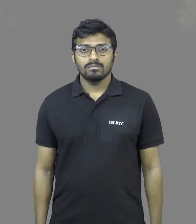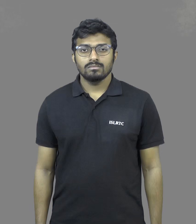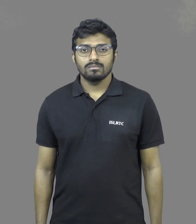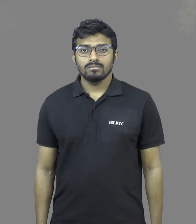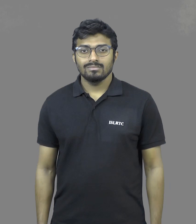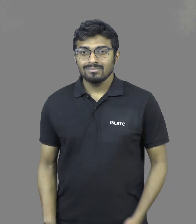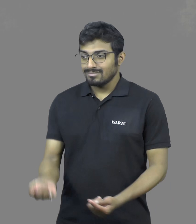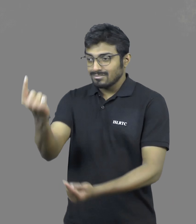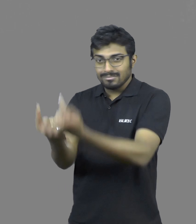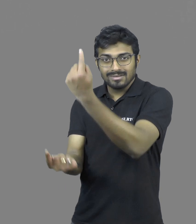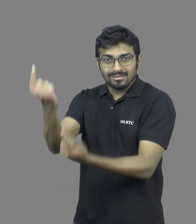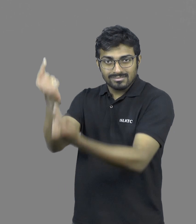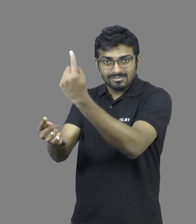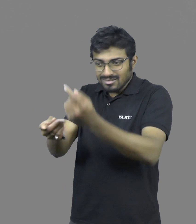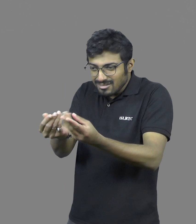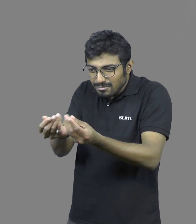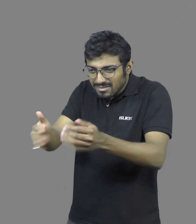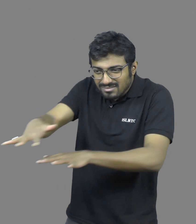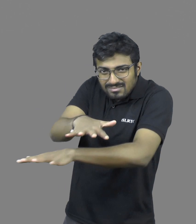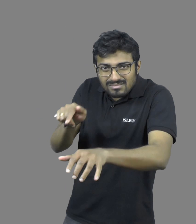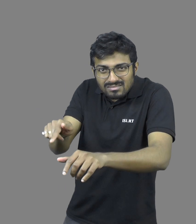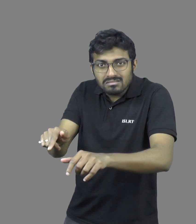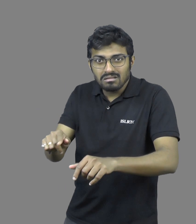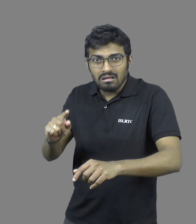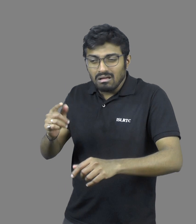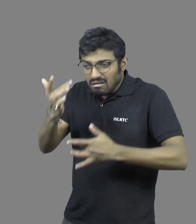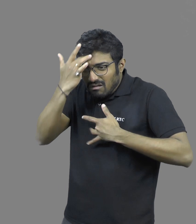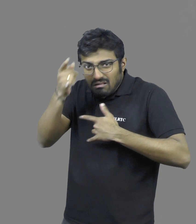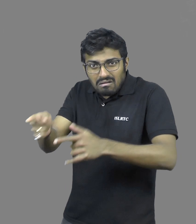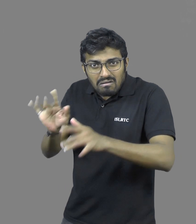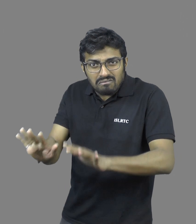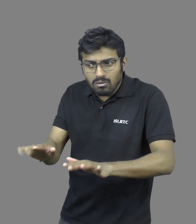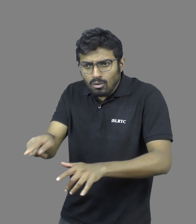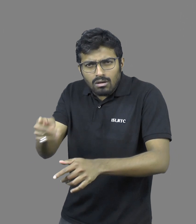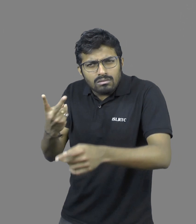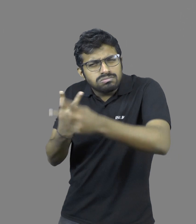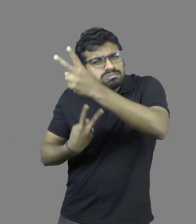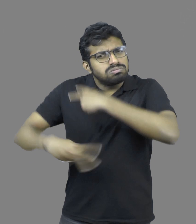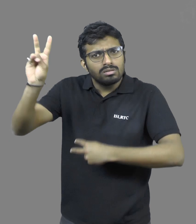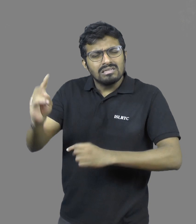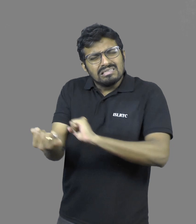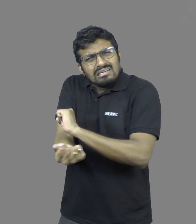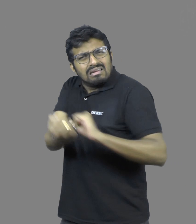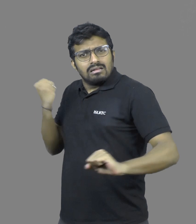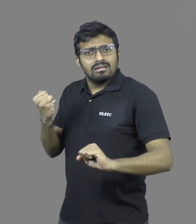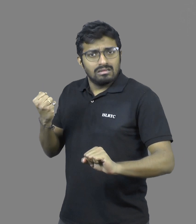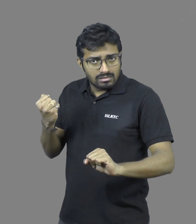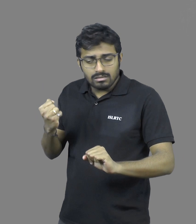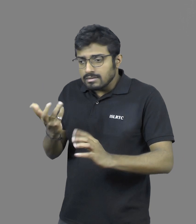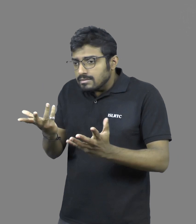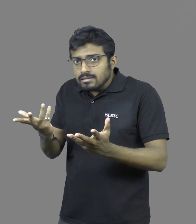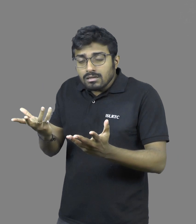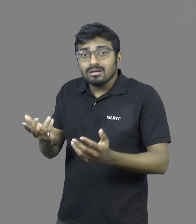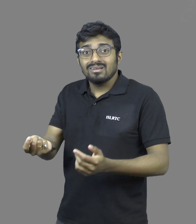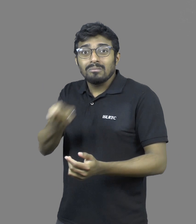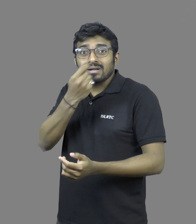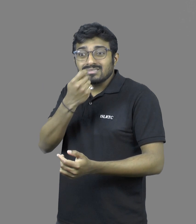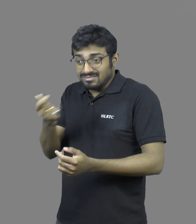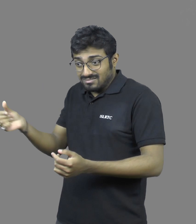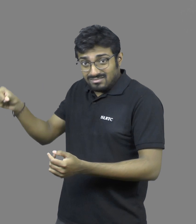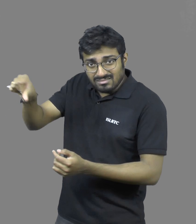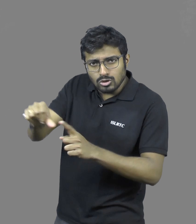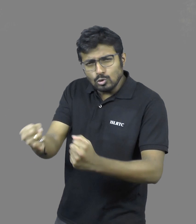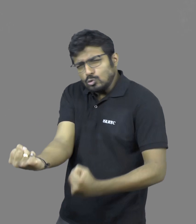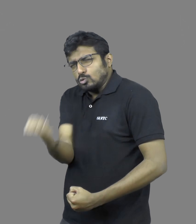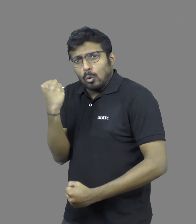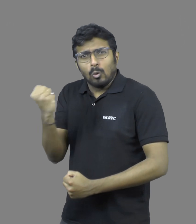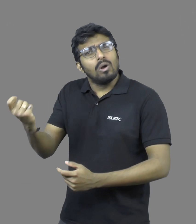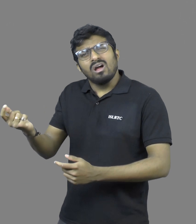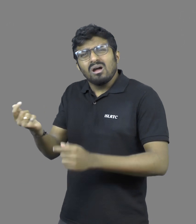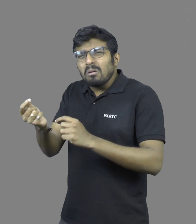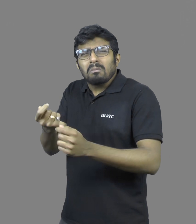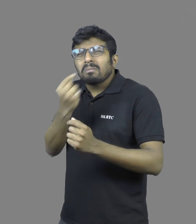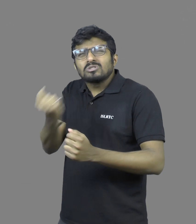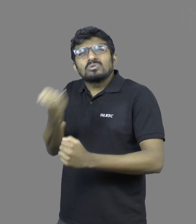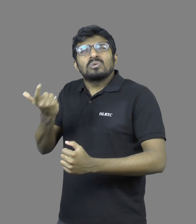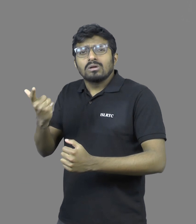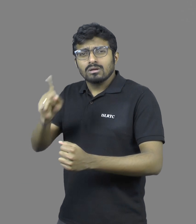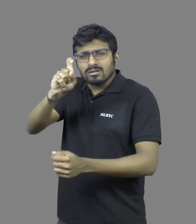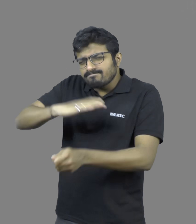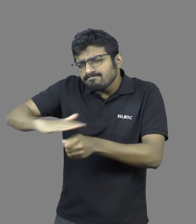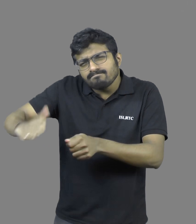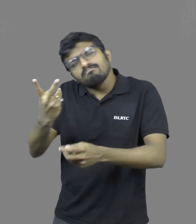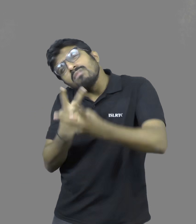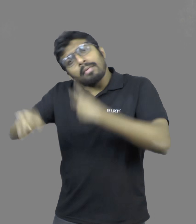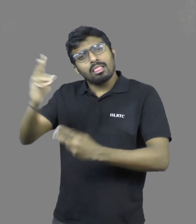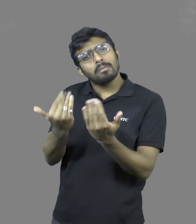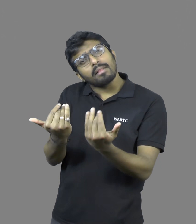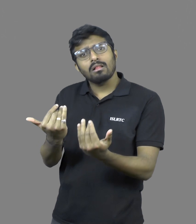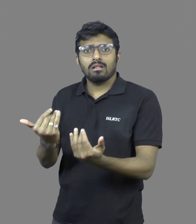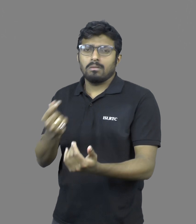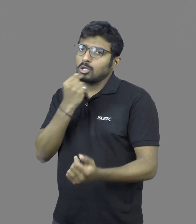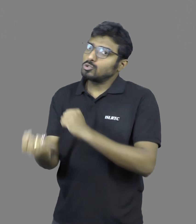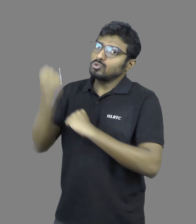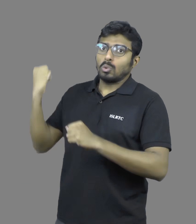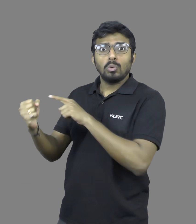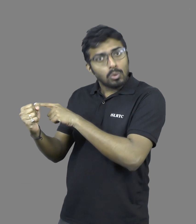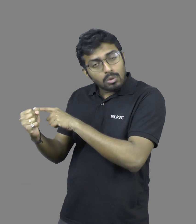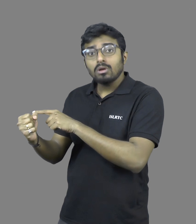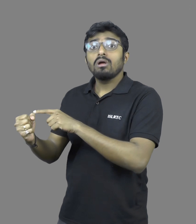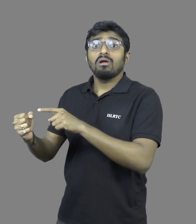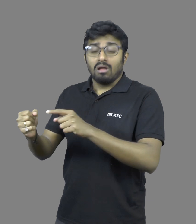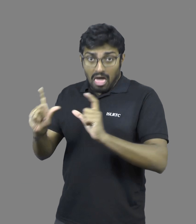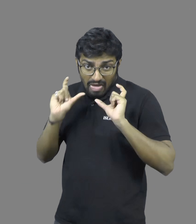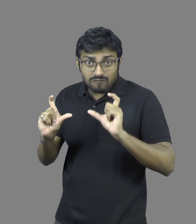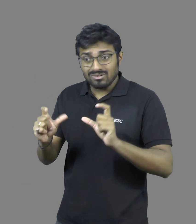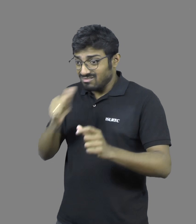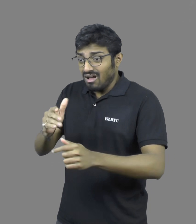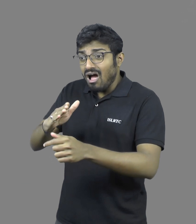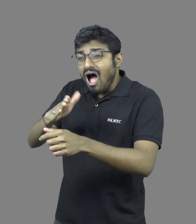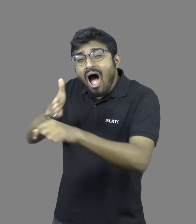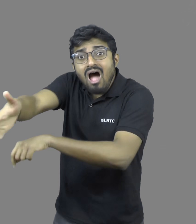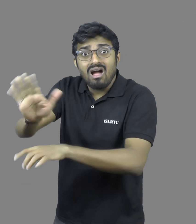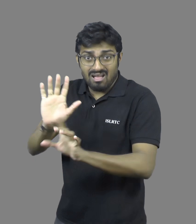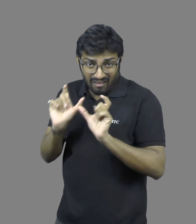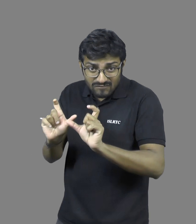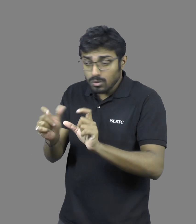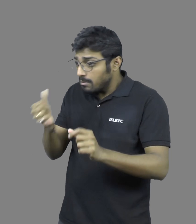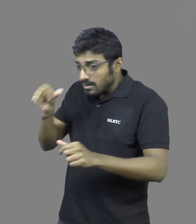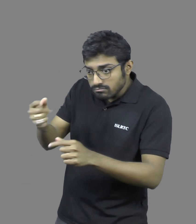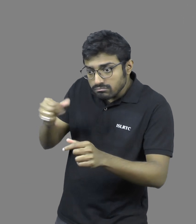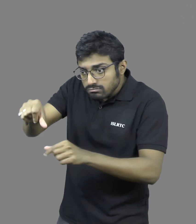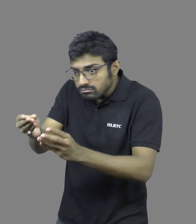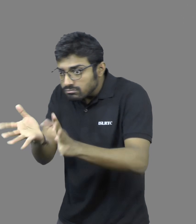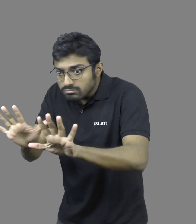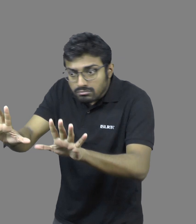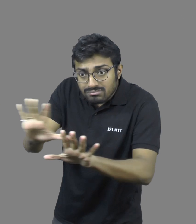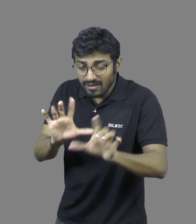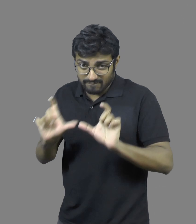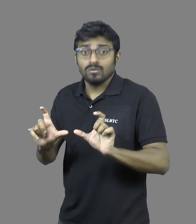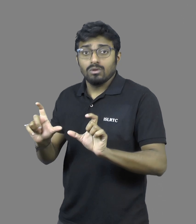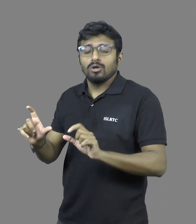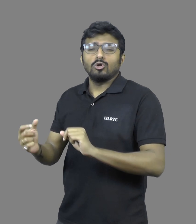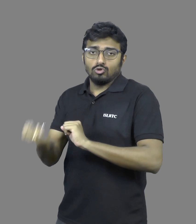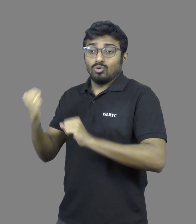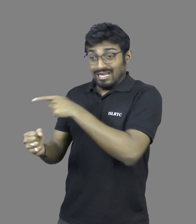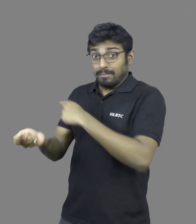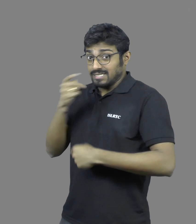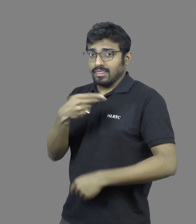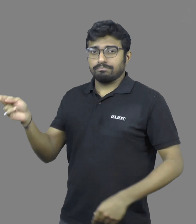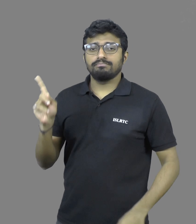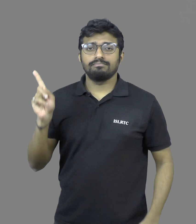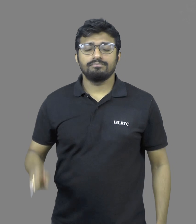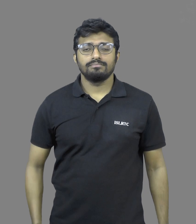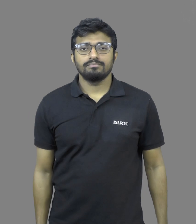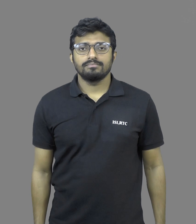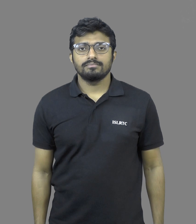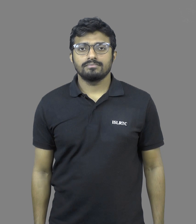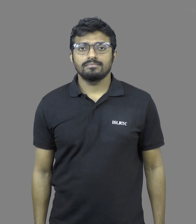Nemaphose